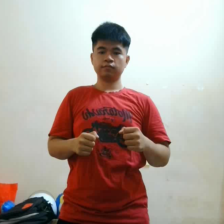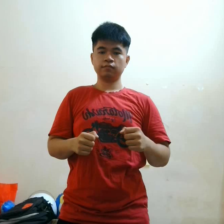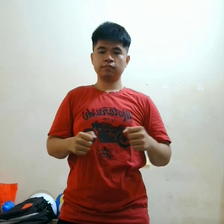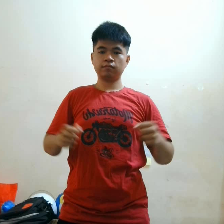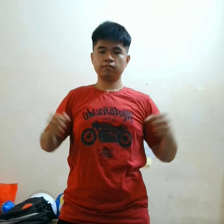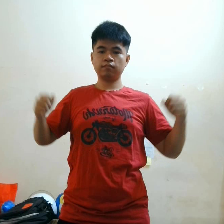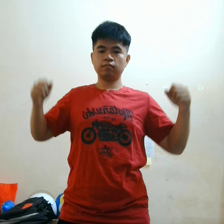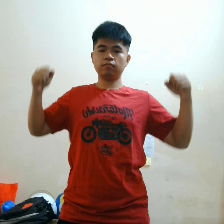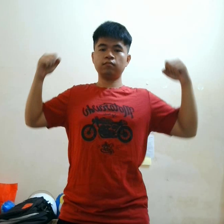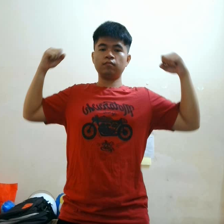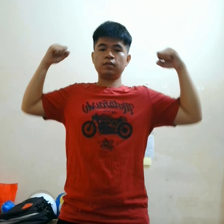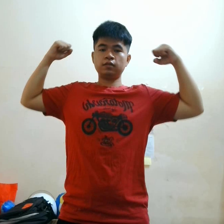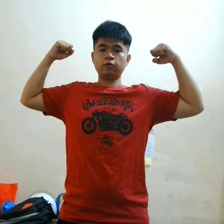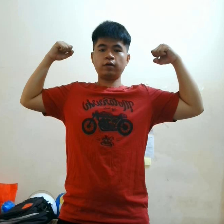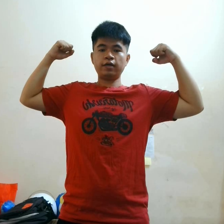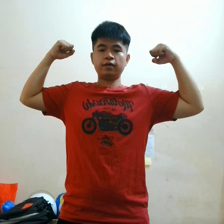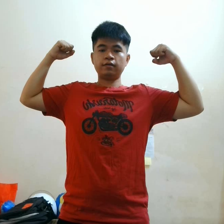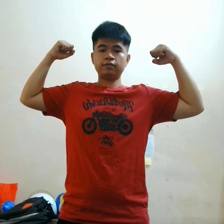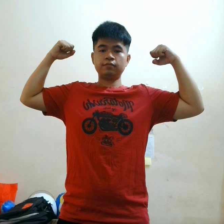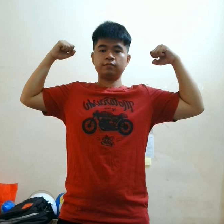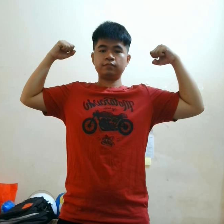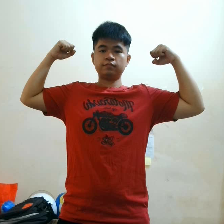minh khoe